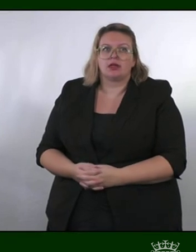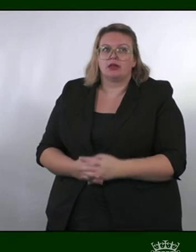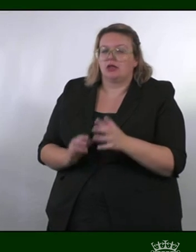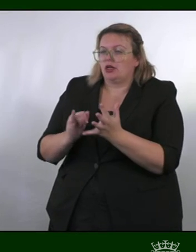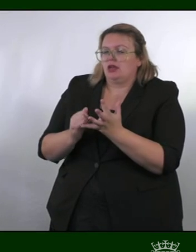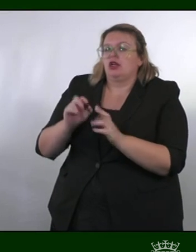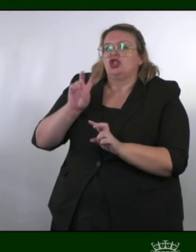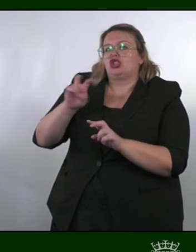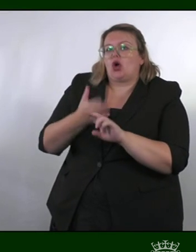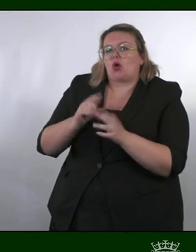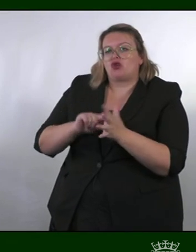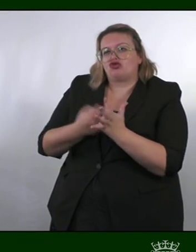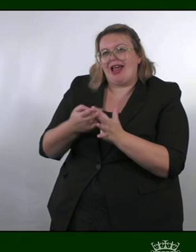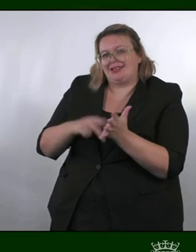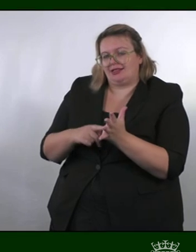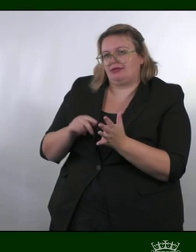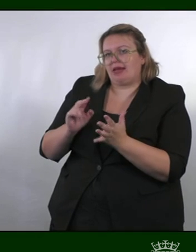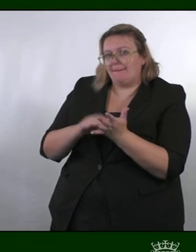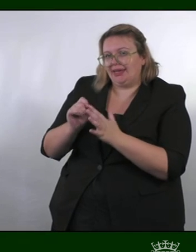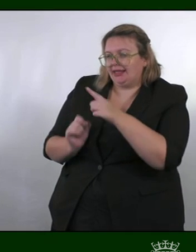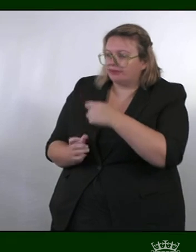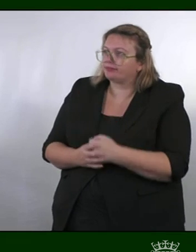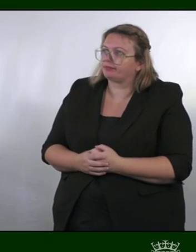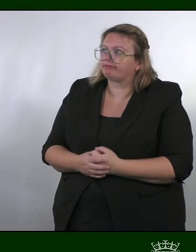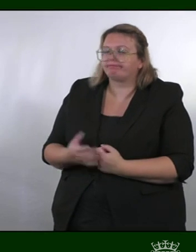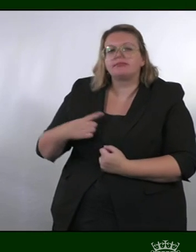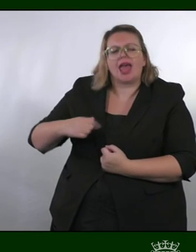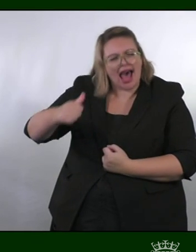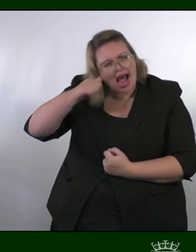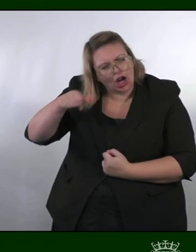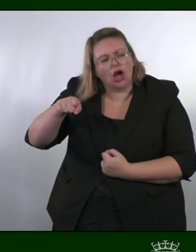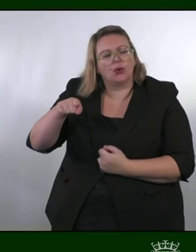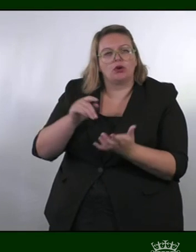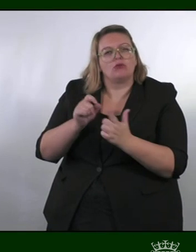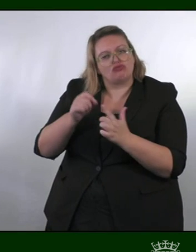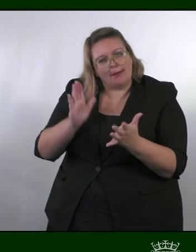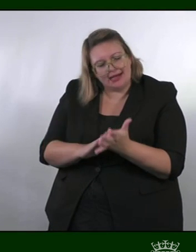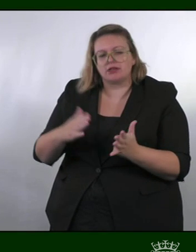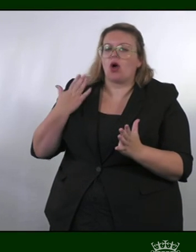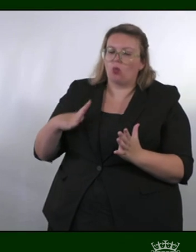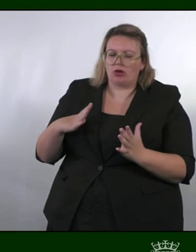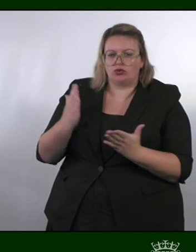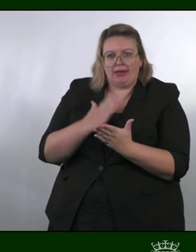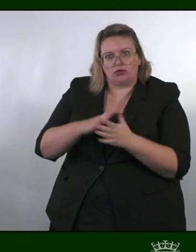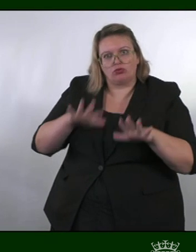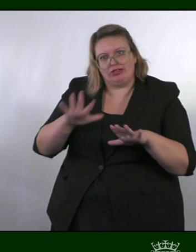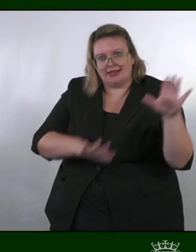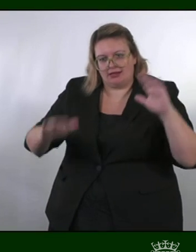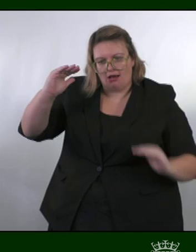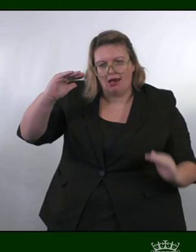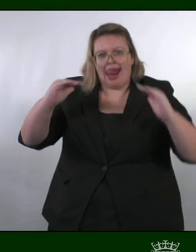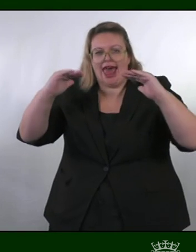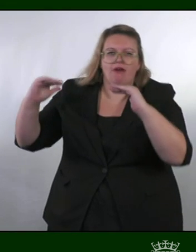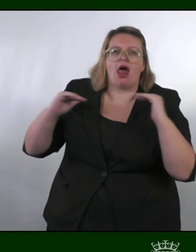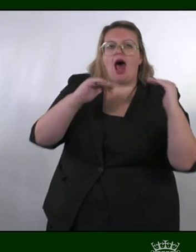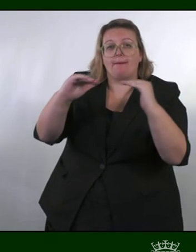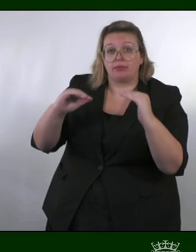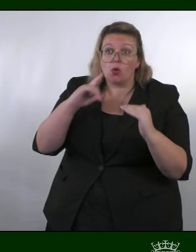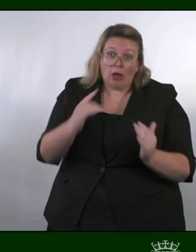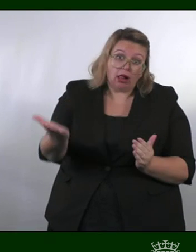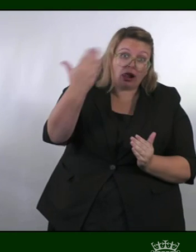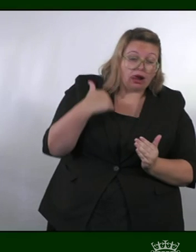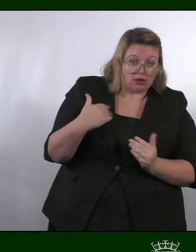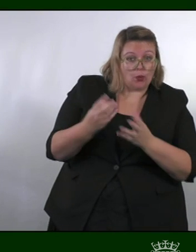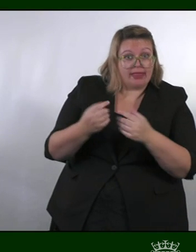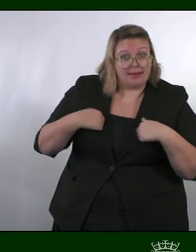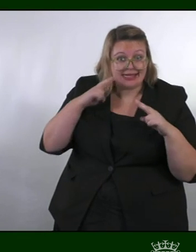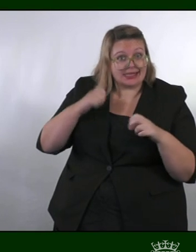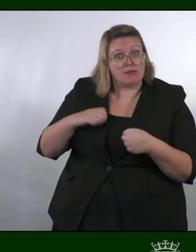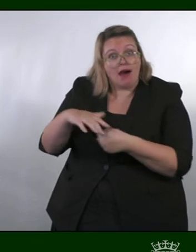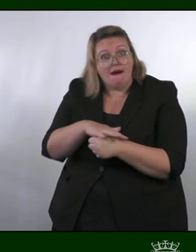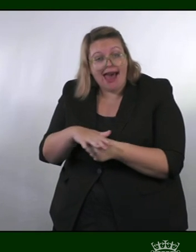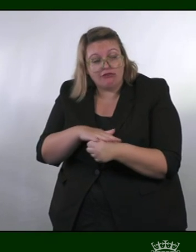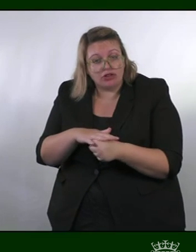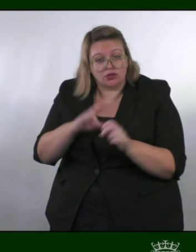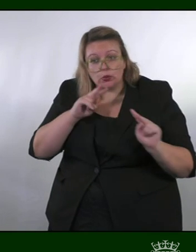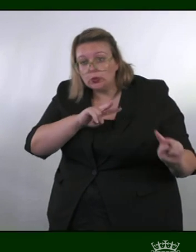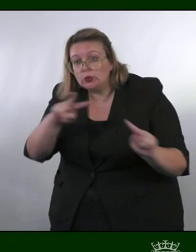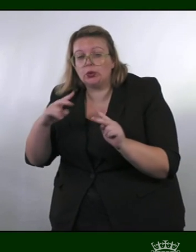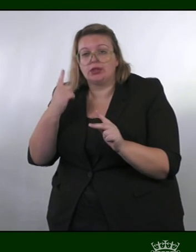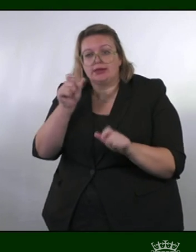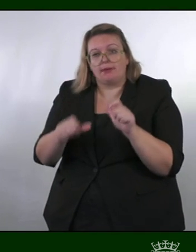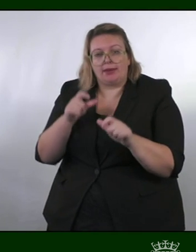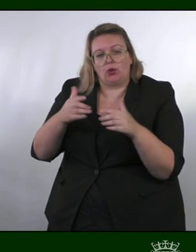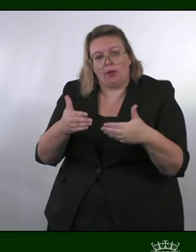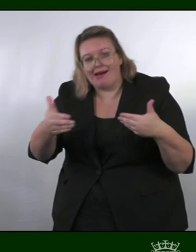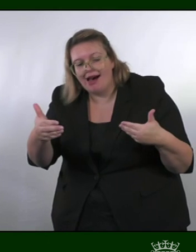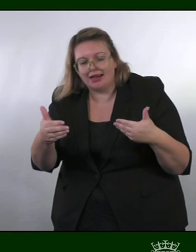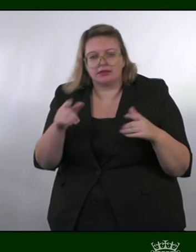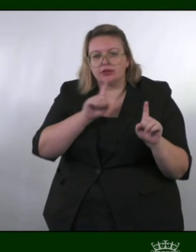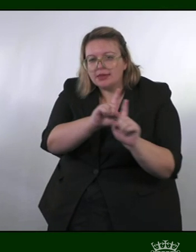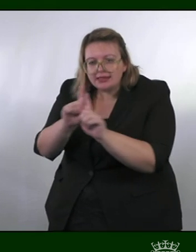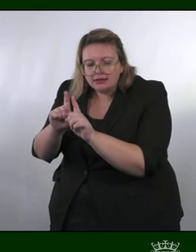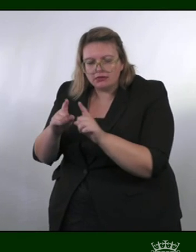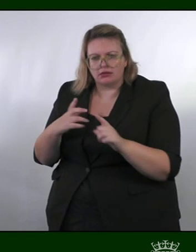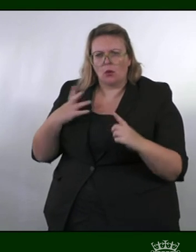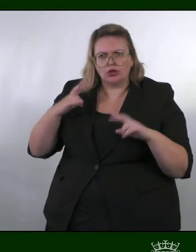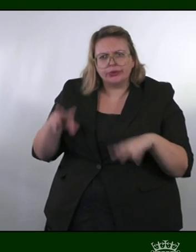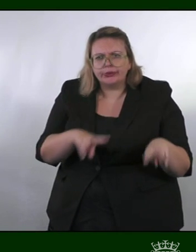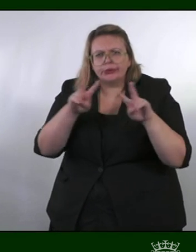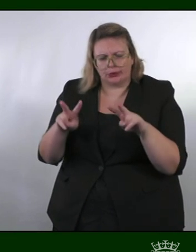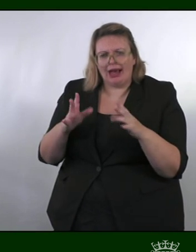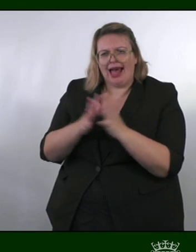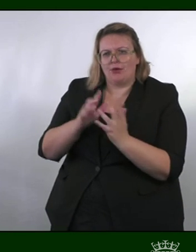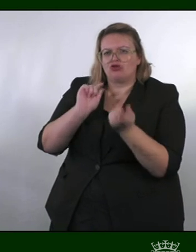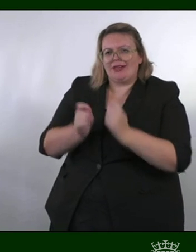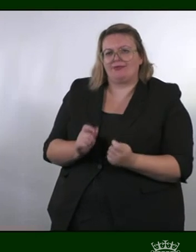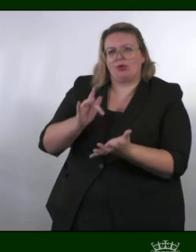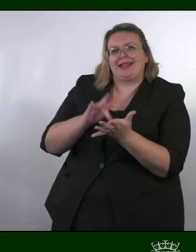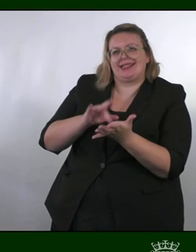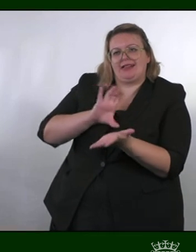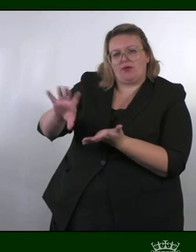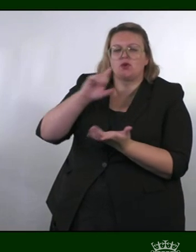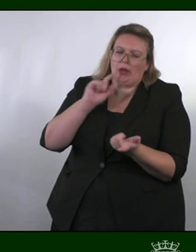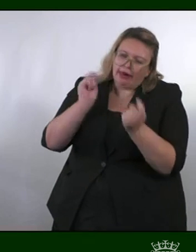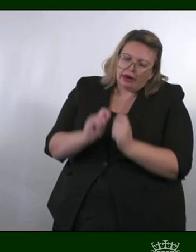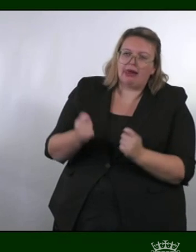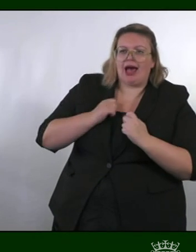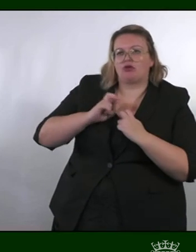I know that the Prime Minister is committed to doubling down on levelling up. Will he join me for a virtual tour of Stoke-on-Trent Central and a roundtable with key partners focused on delivering for the left behind, not least to ensure that the transforming cities fund investment will revolutionise public transport in the city?